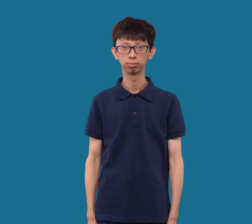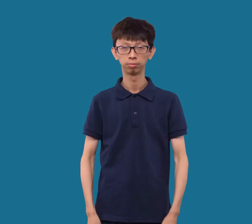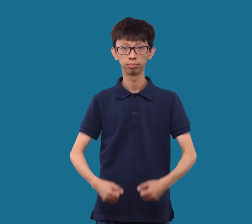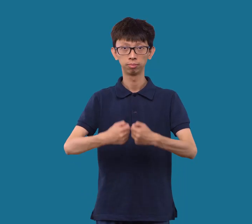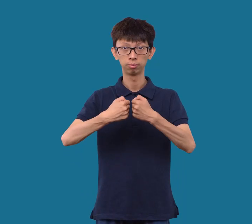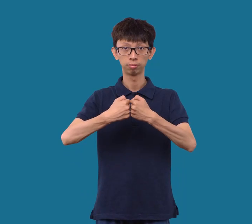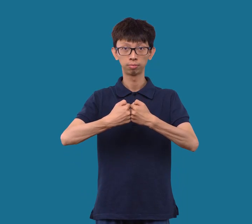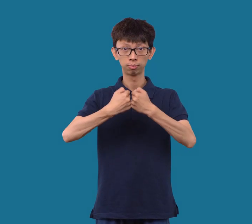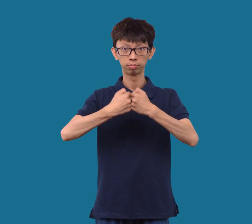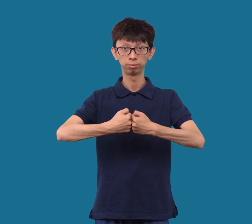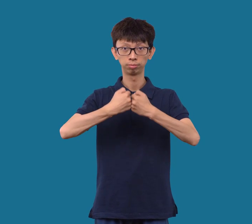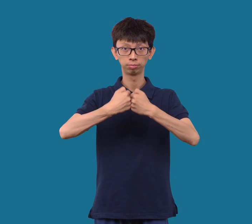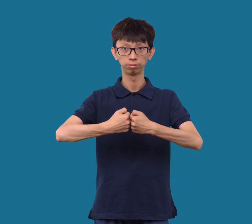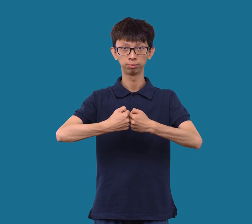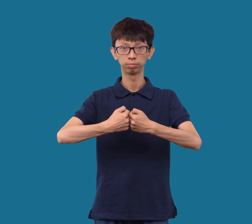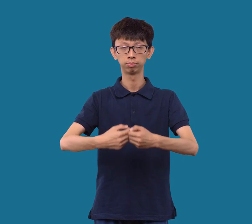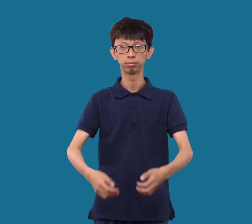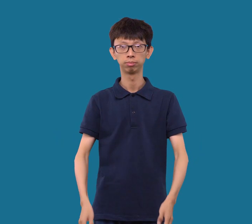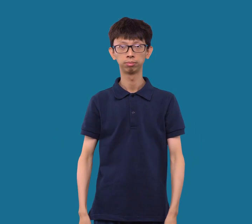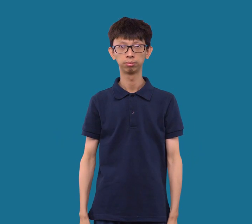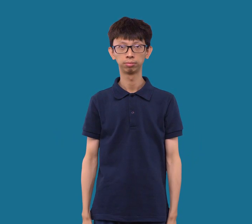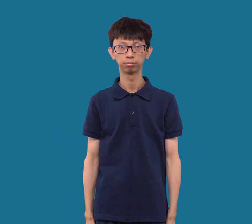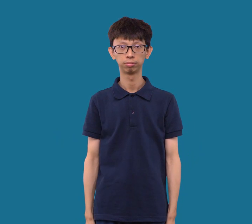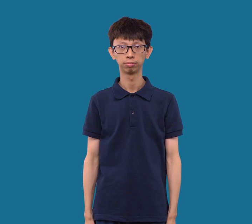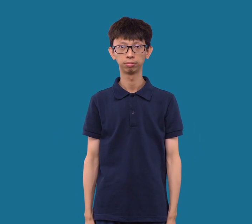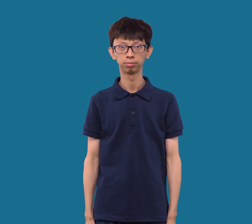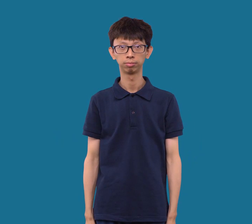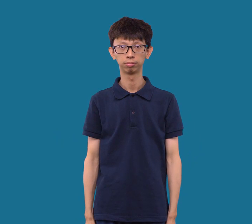khớp xương